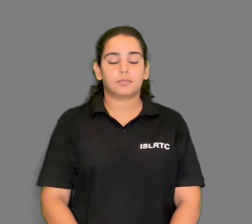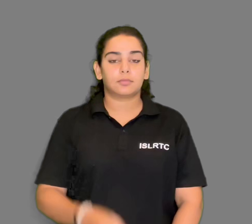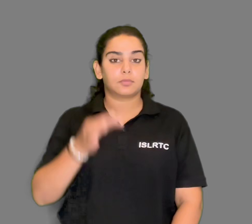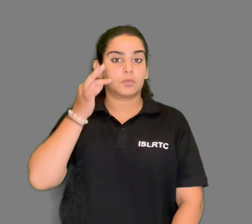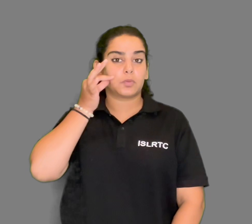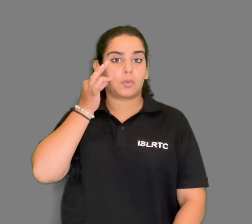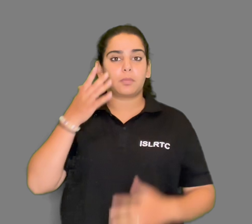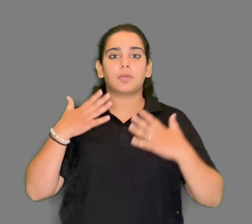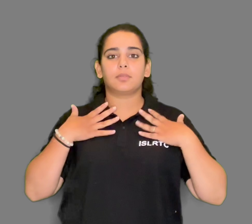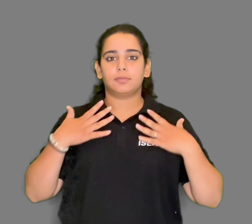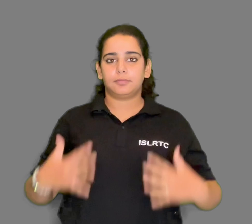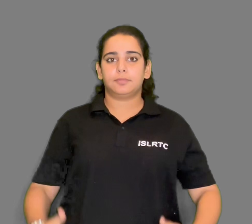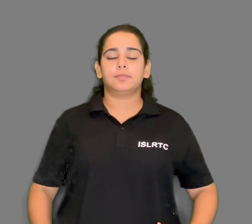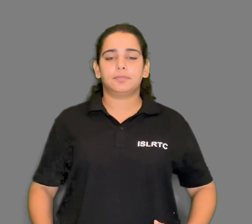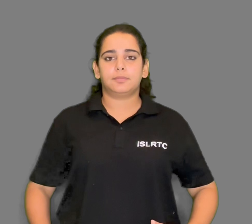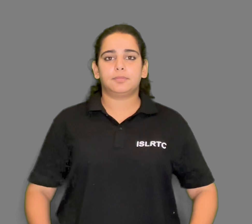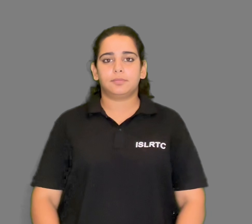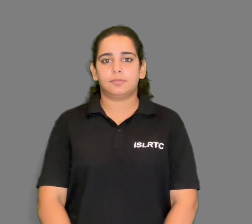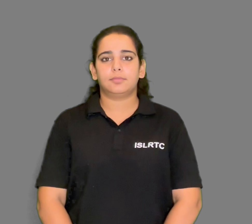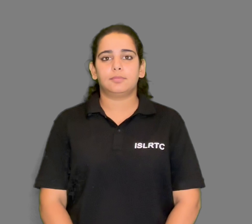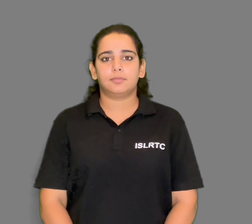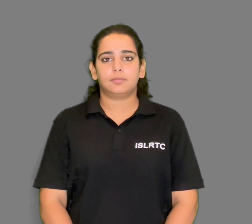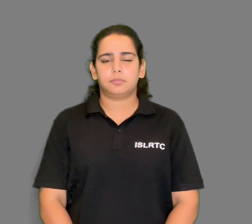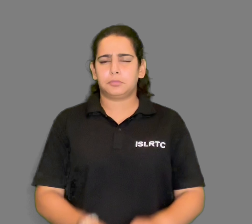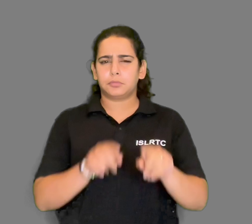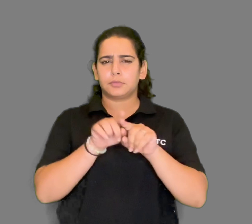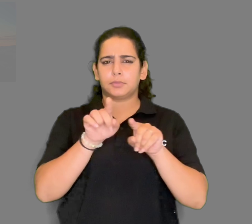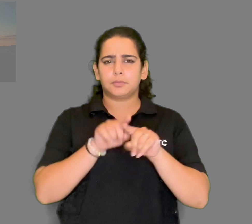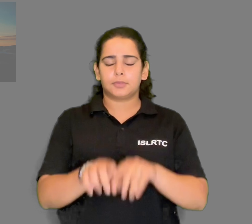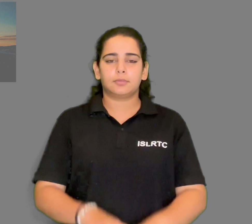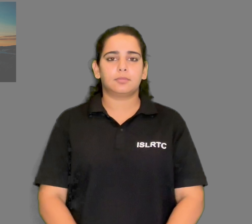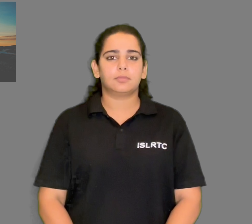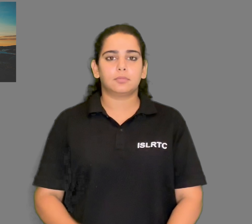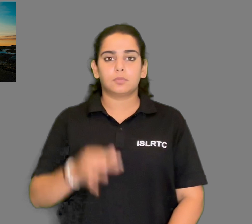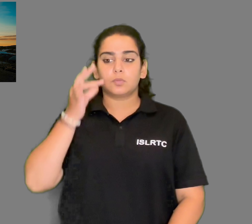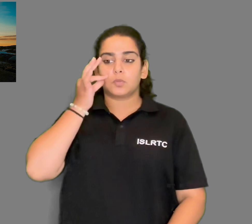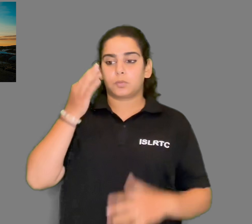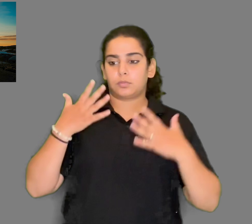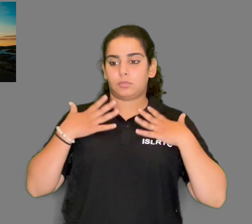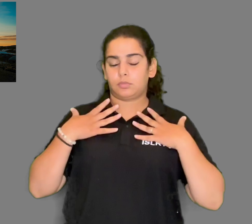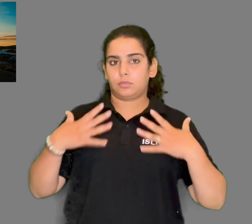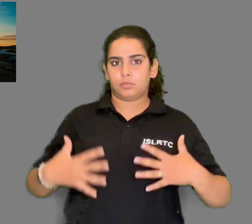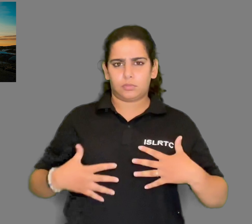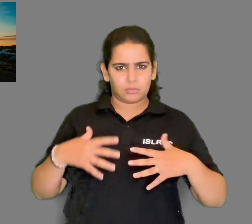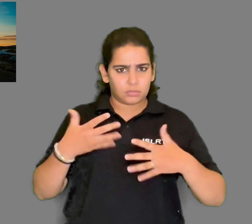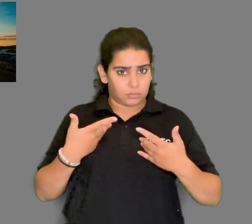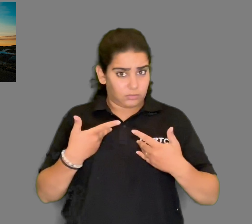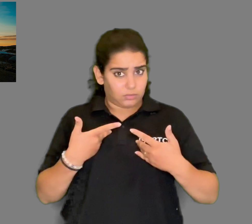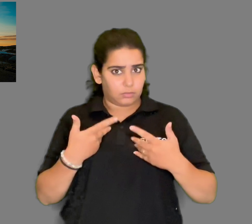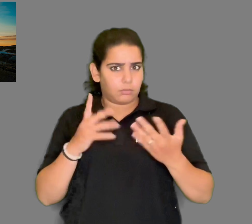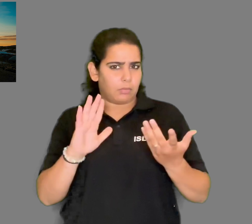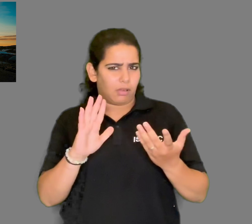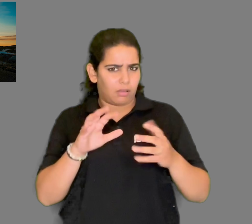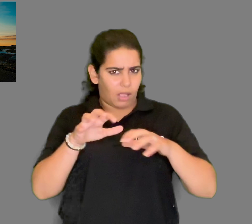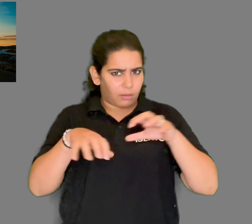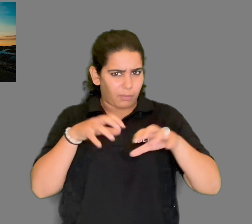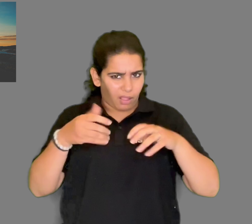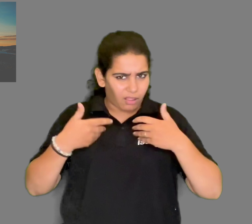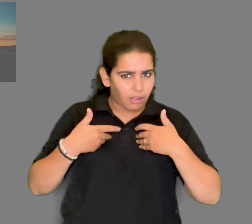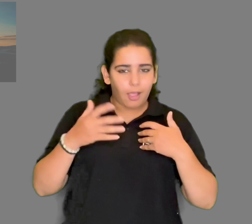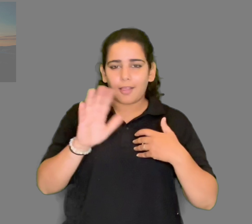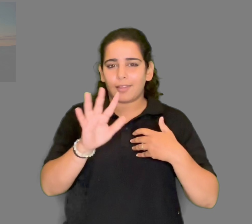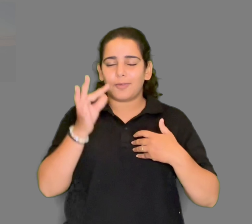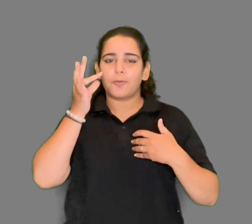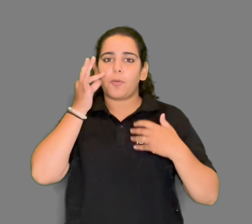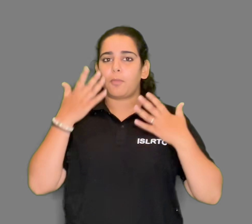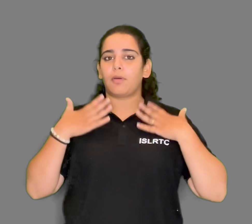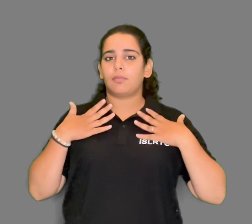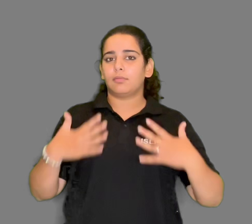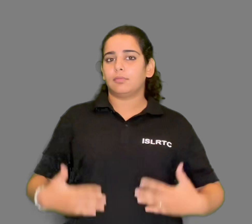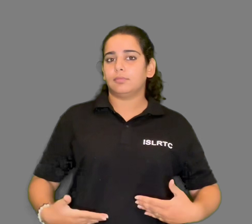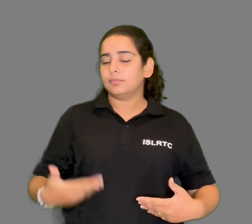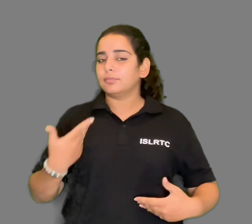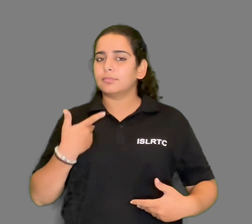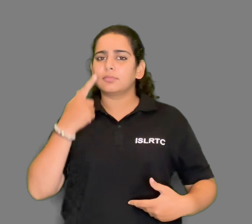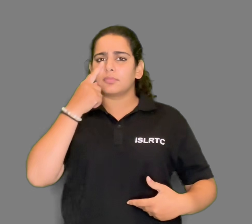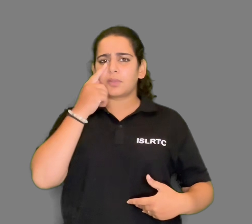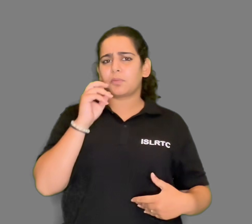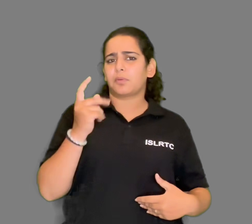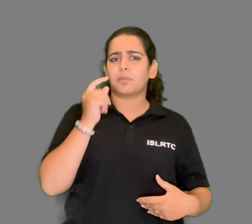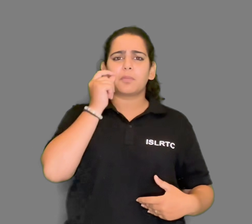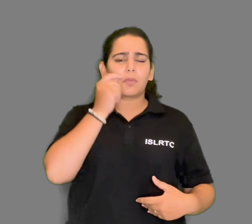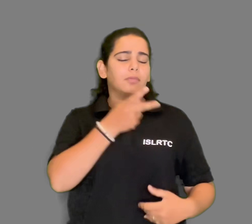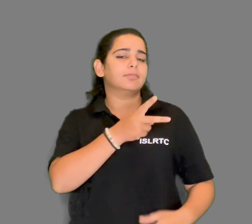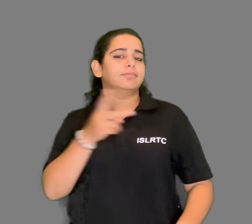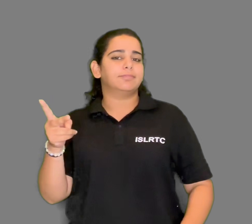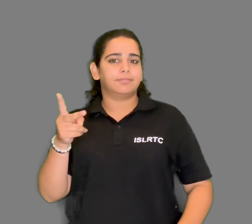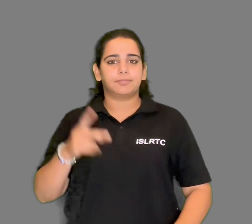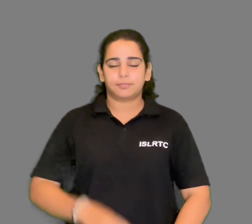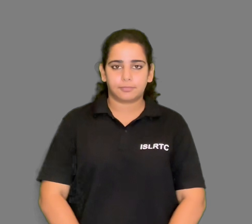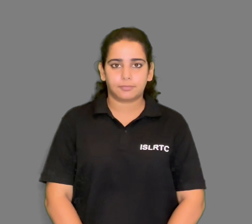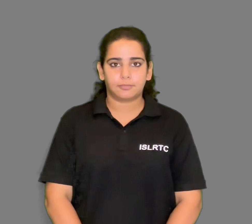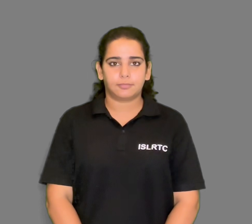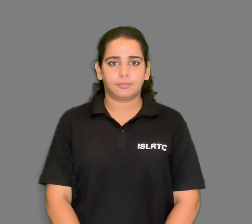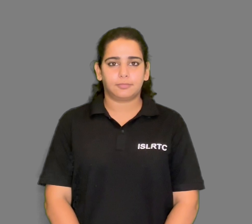Human